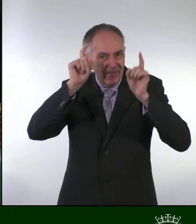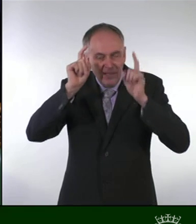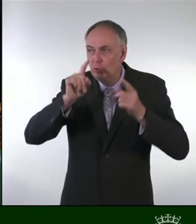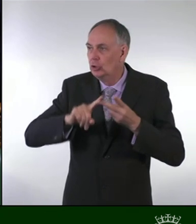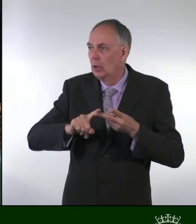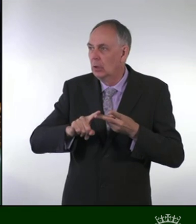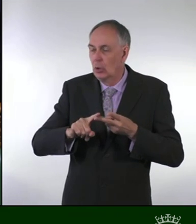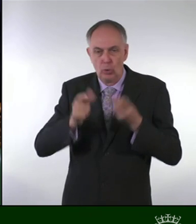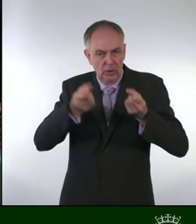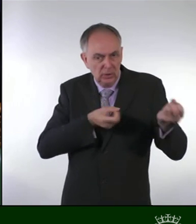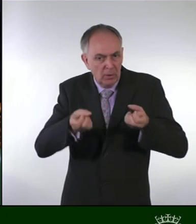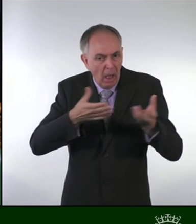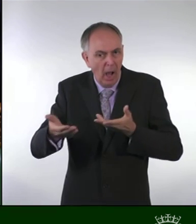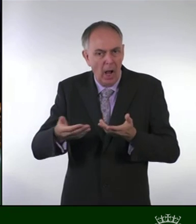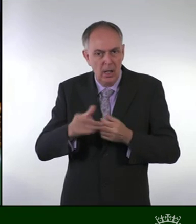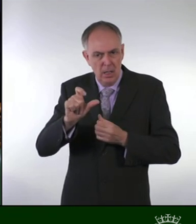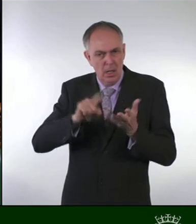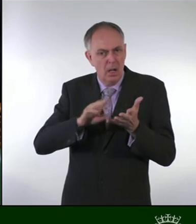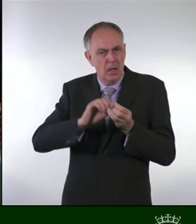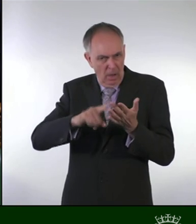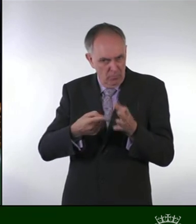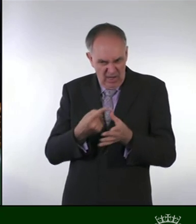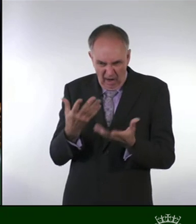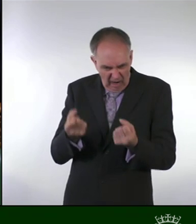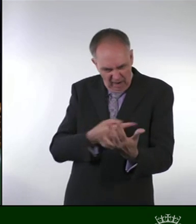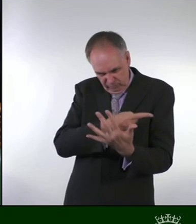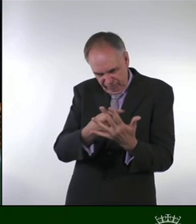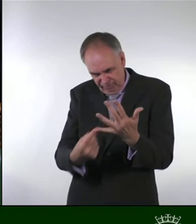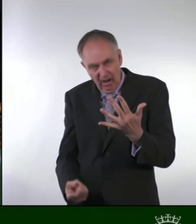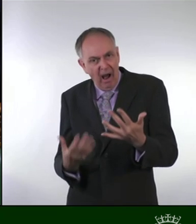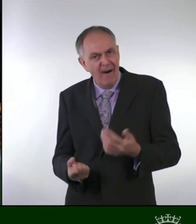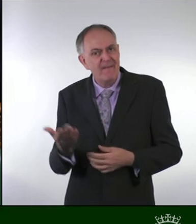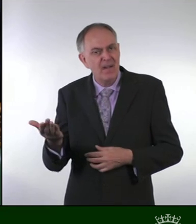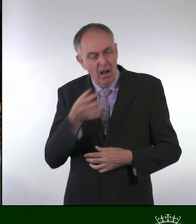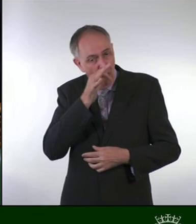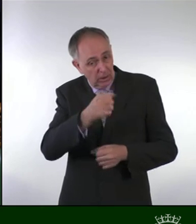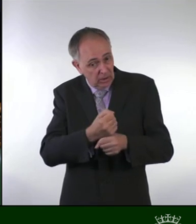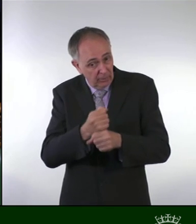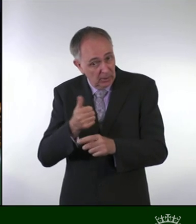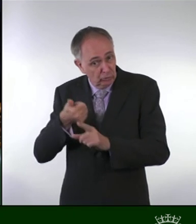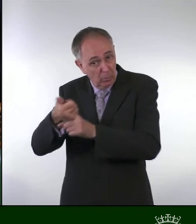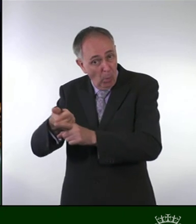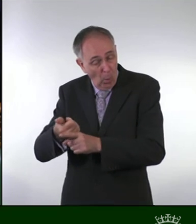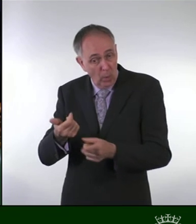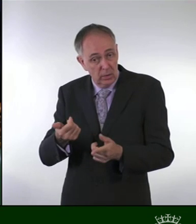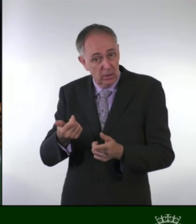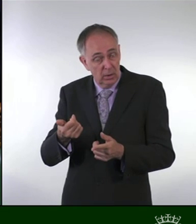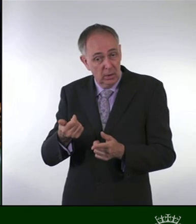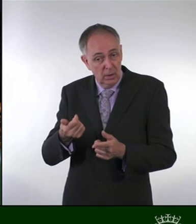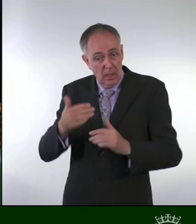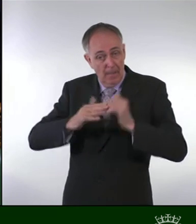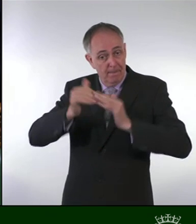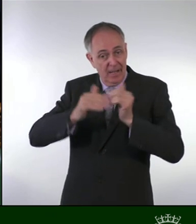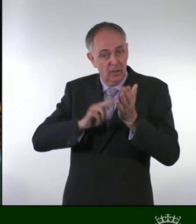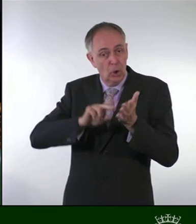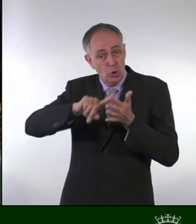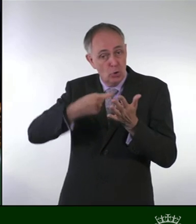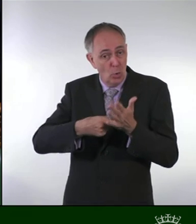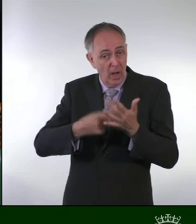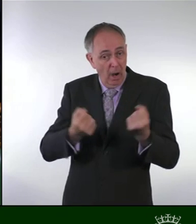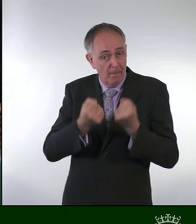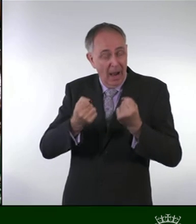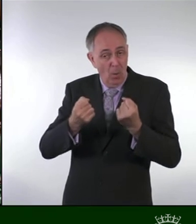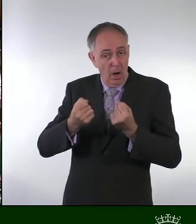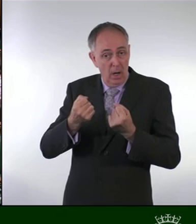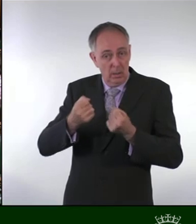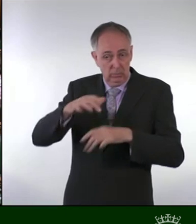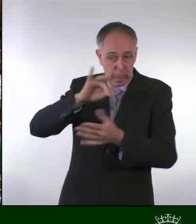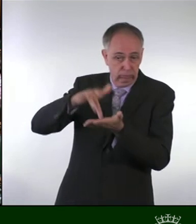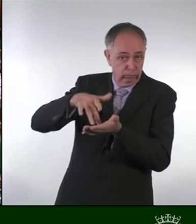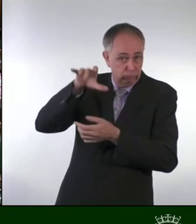That is all on offer in Cumbria. Will the Prime Minister support, with Government financial backing, the building of nuclear power generation facilities in Cumbria?